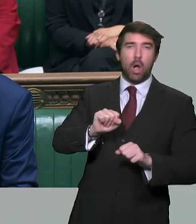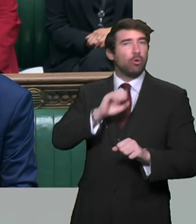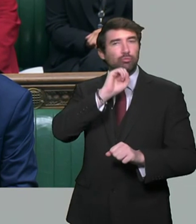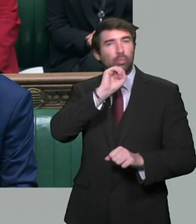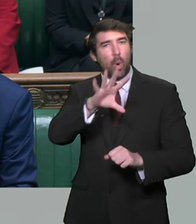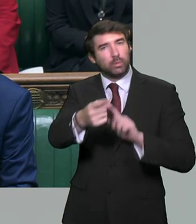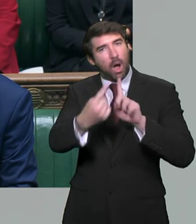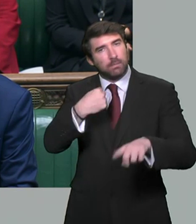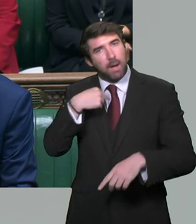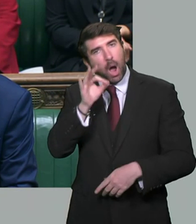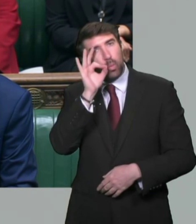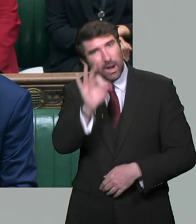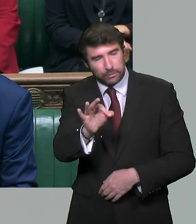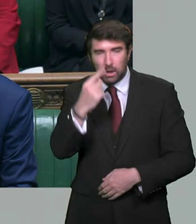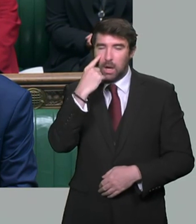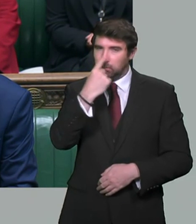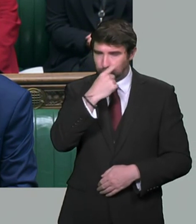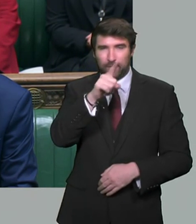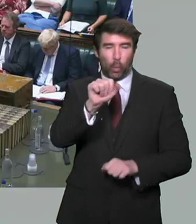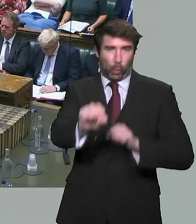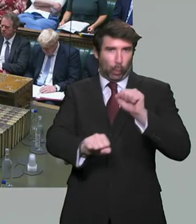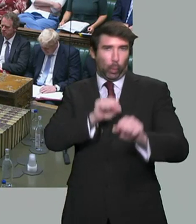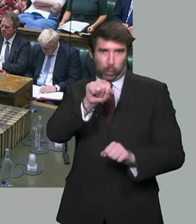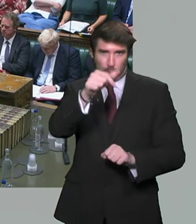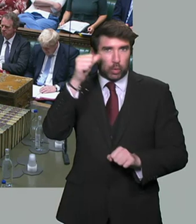It was in the manifesto—another manifesto promise, Prime Minister.